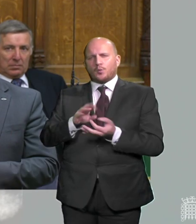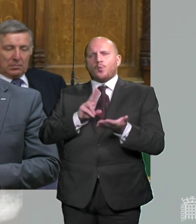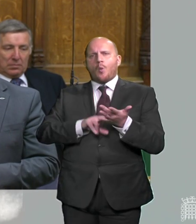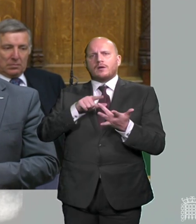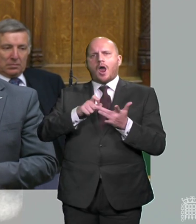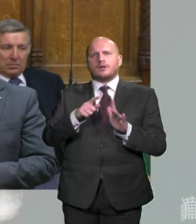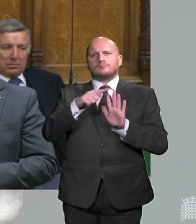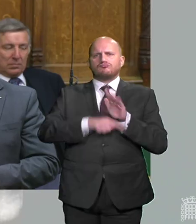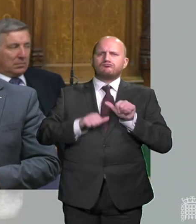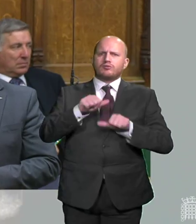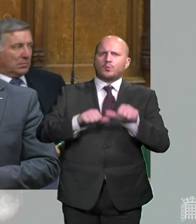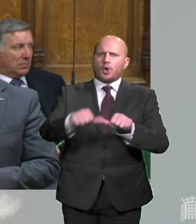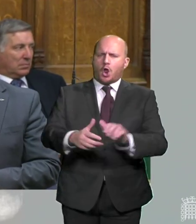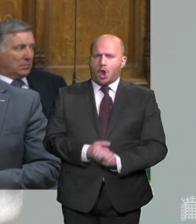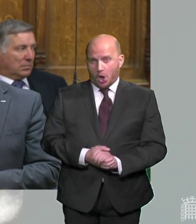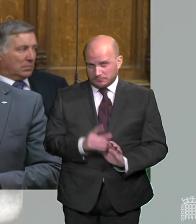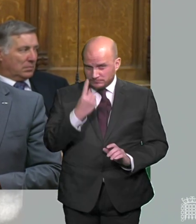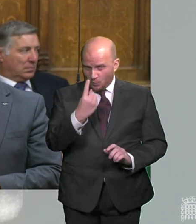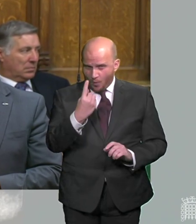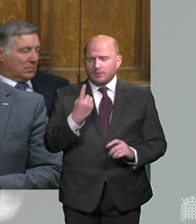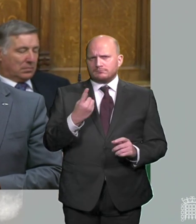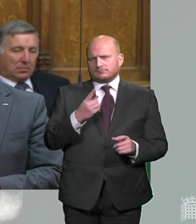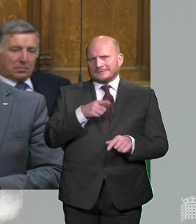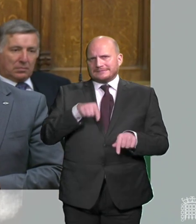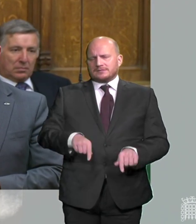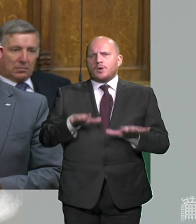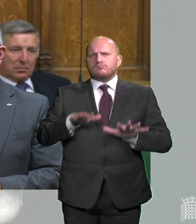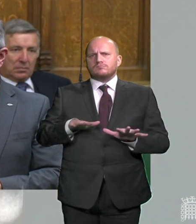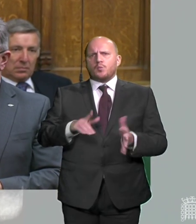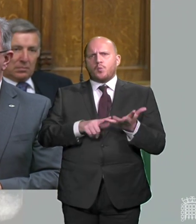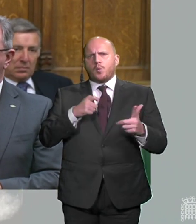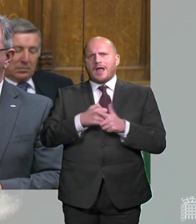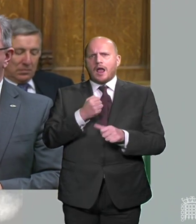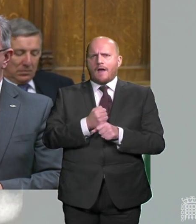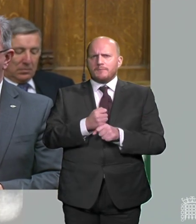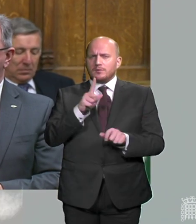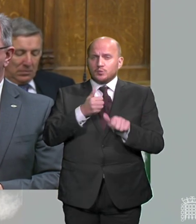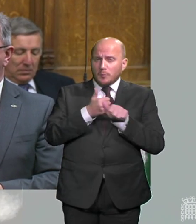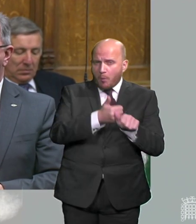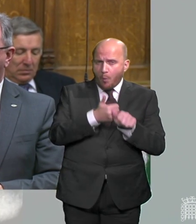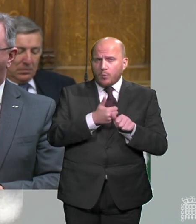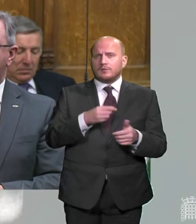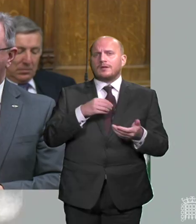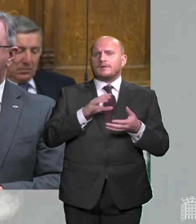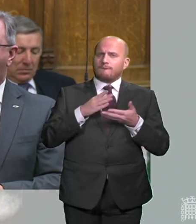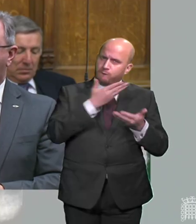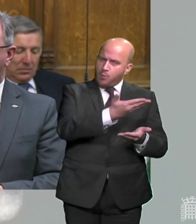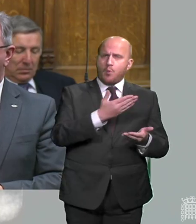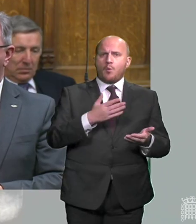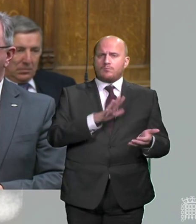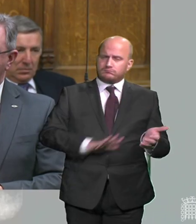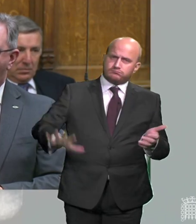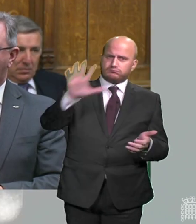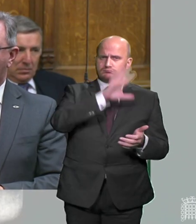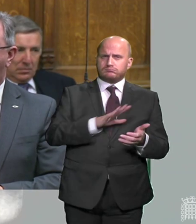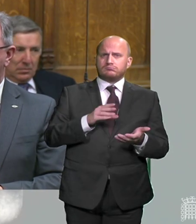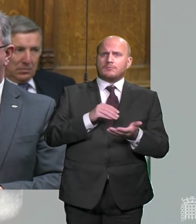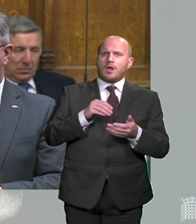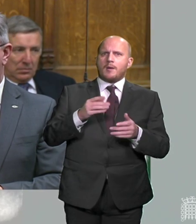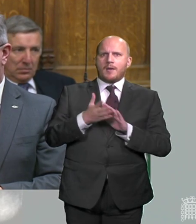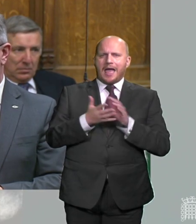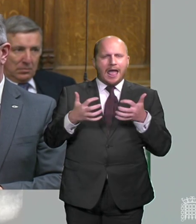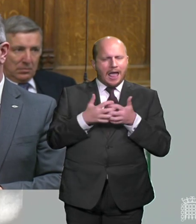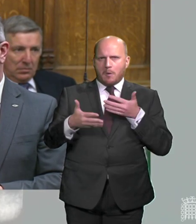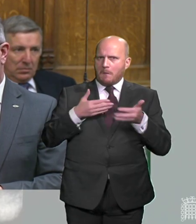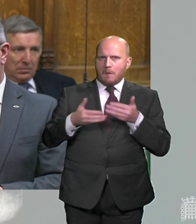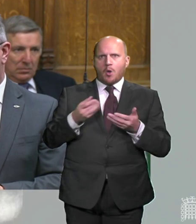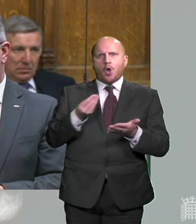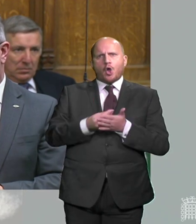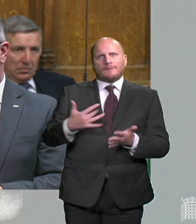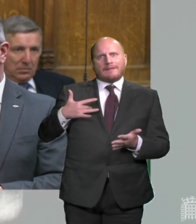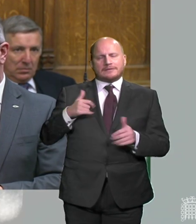One of the benefits of the Union is the support that the Government of the United Kingdom are providing to households and businesses across the entire country to tackle the cost of living crisis.